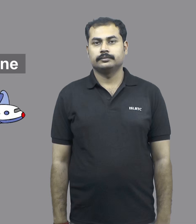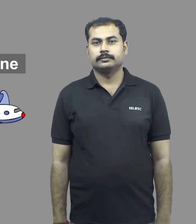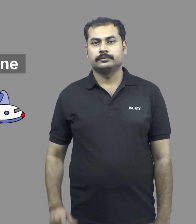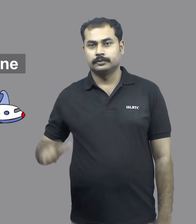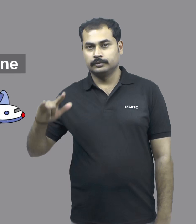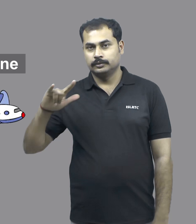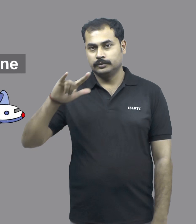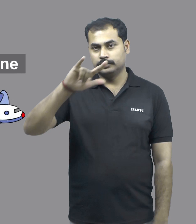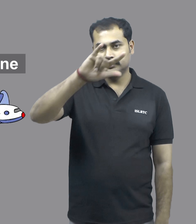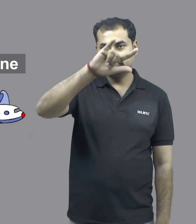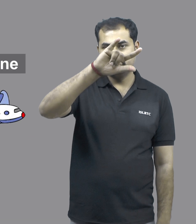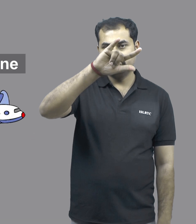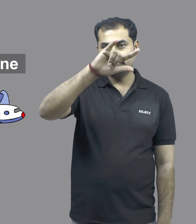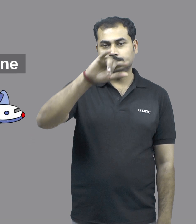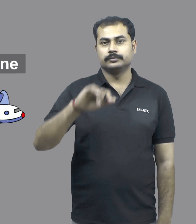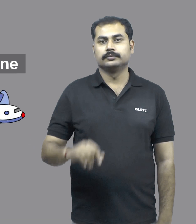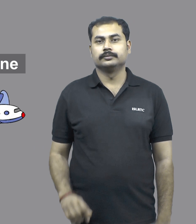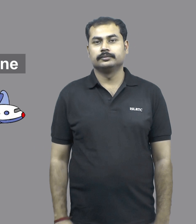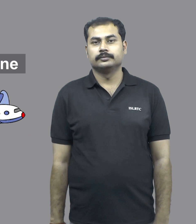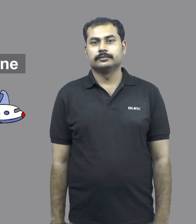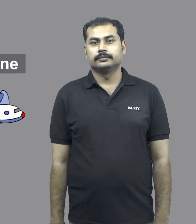Aeroplane